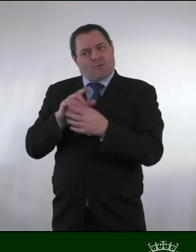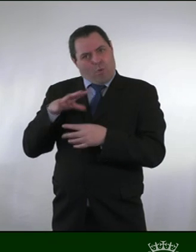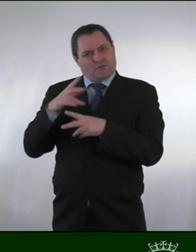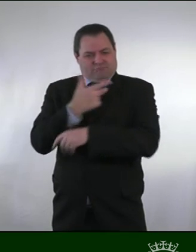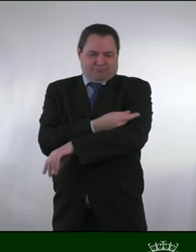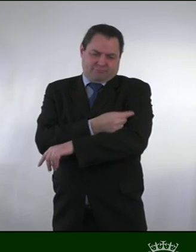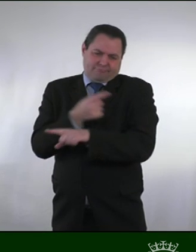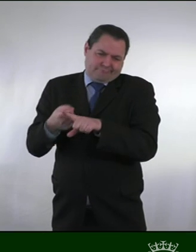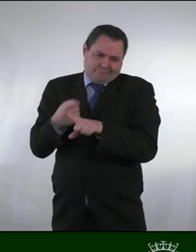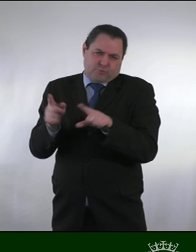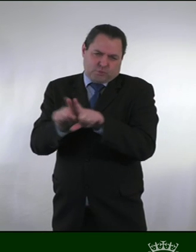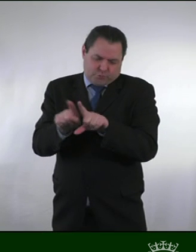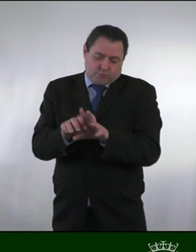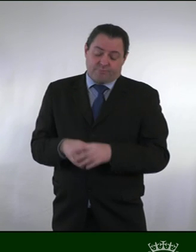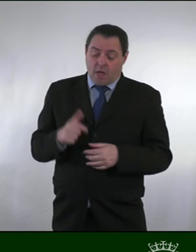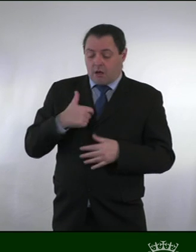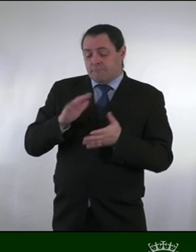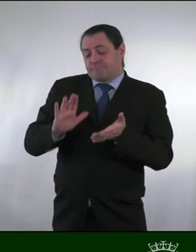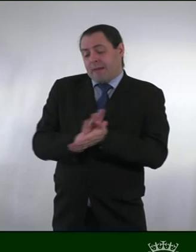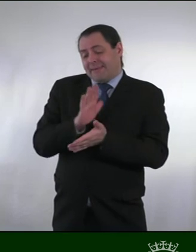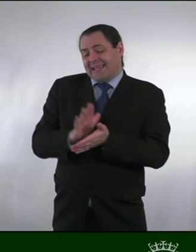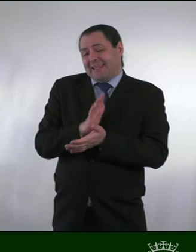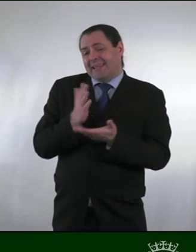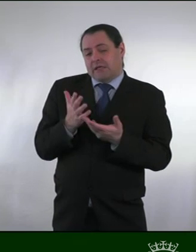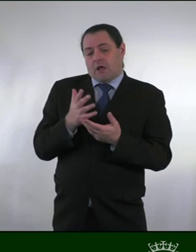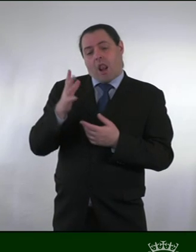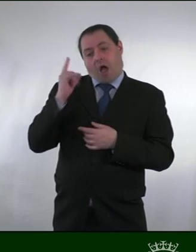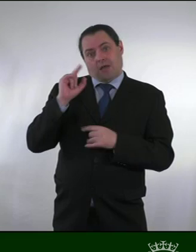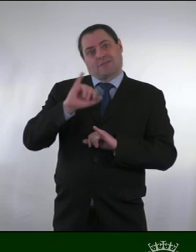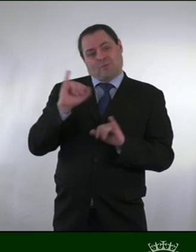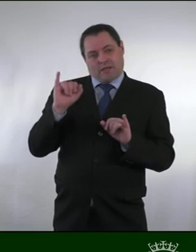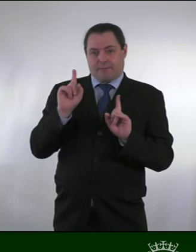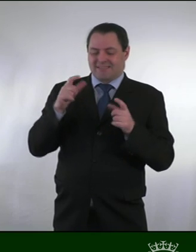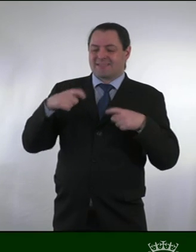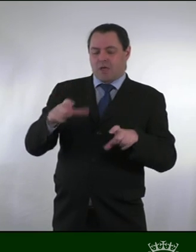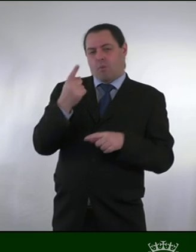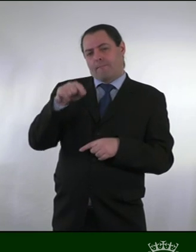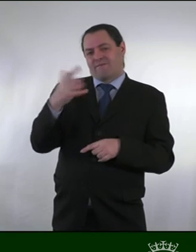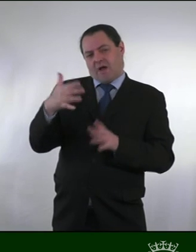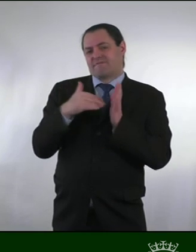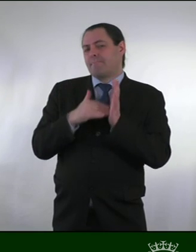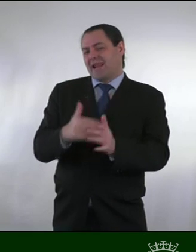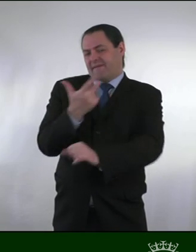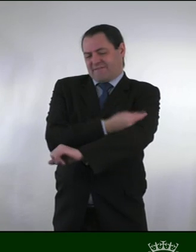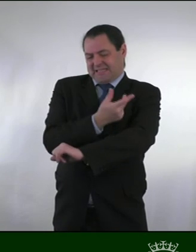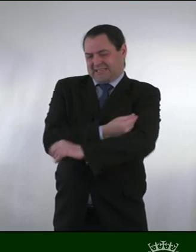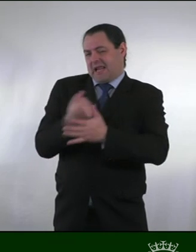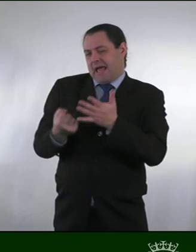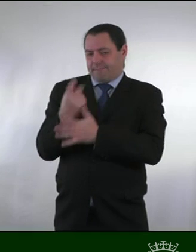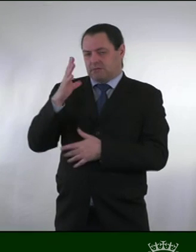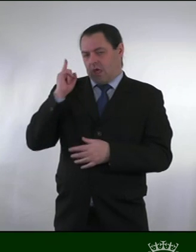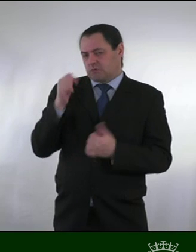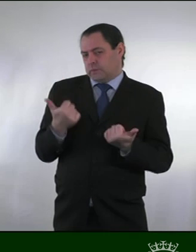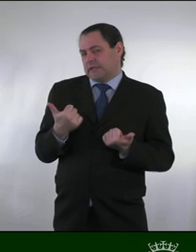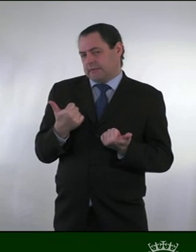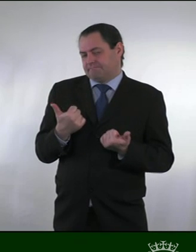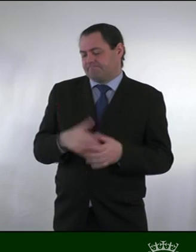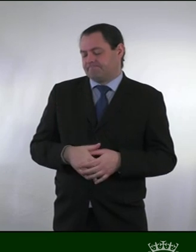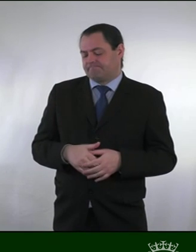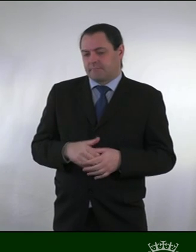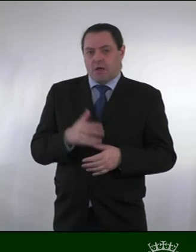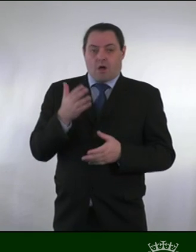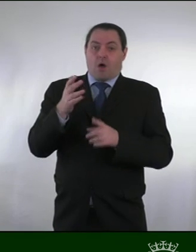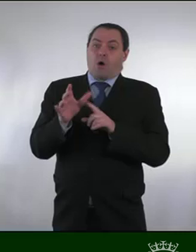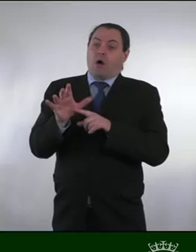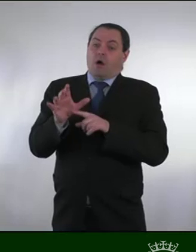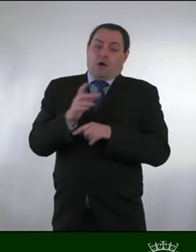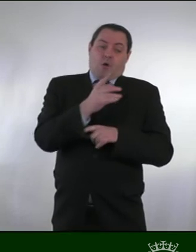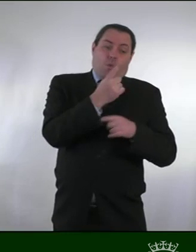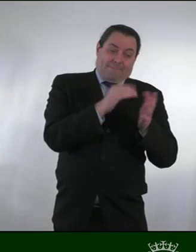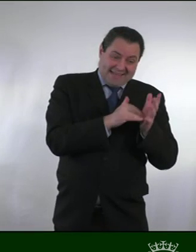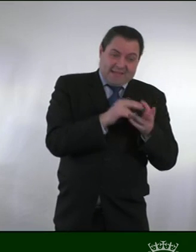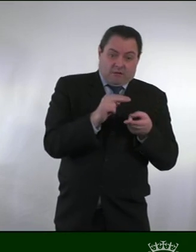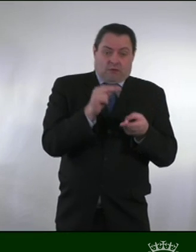I am very pleased that in spite of all the difficulties in supply, last week we gave 1.5 million people their first dose, up half a million on the week before.